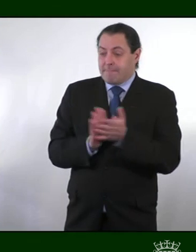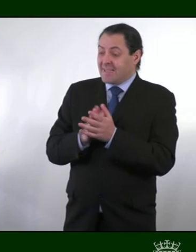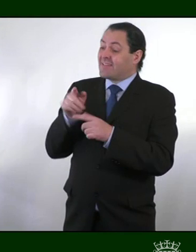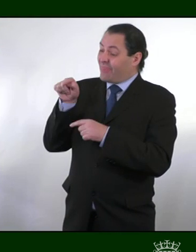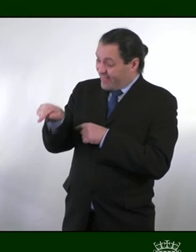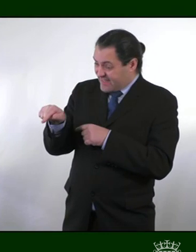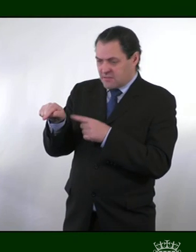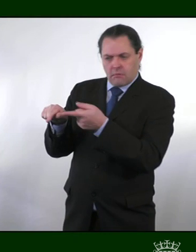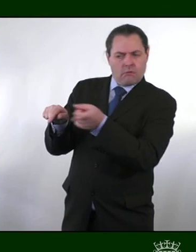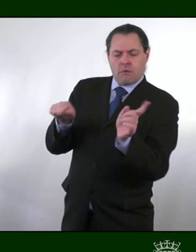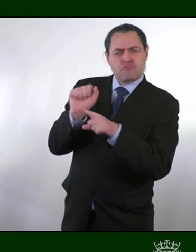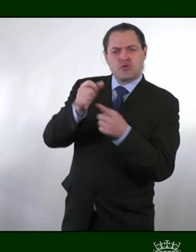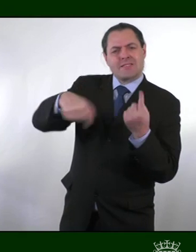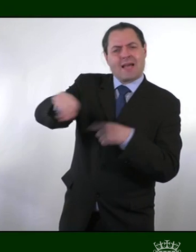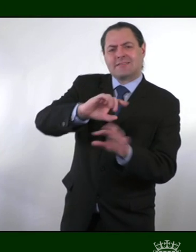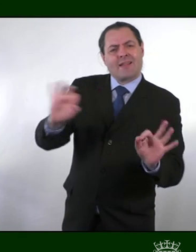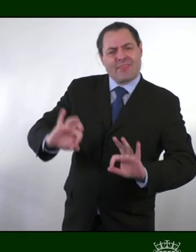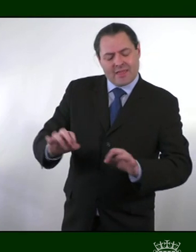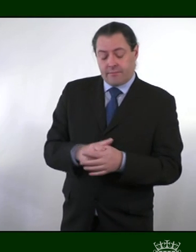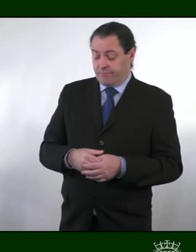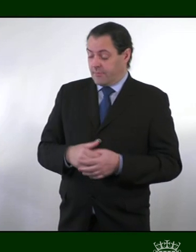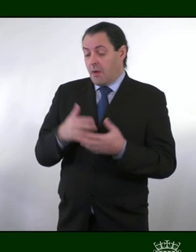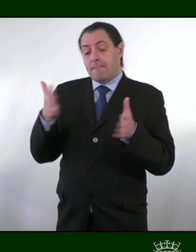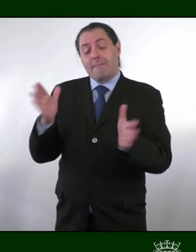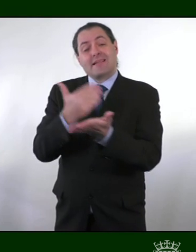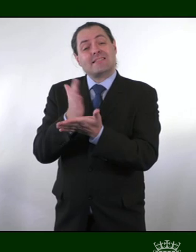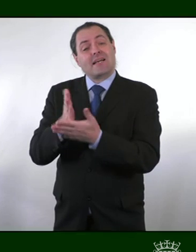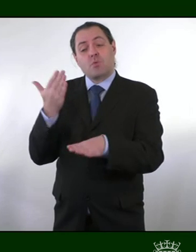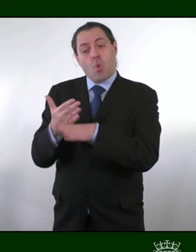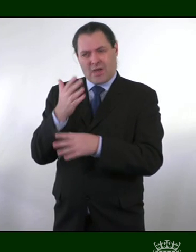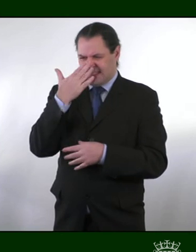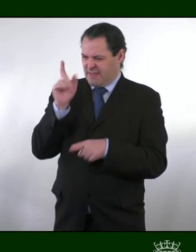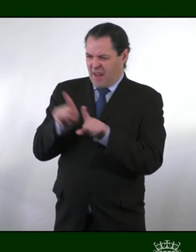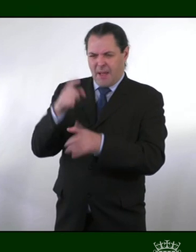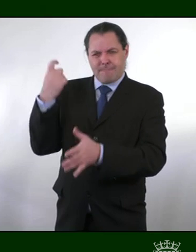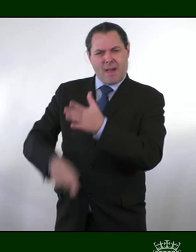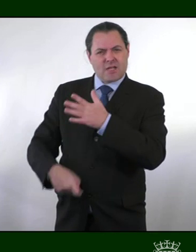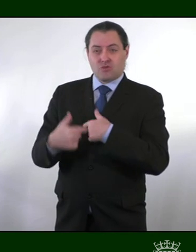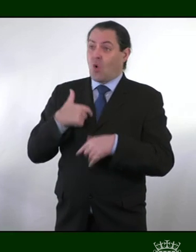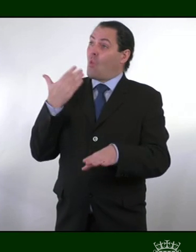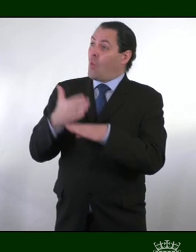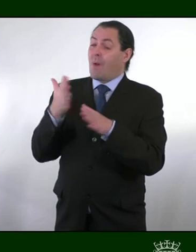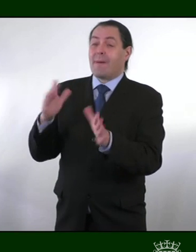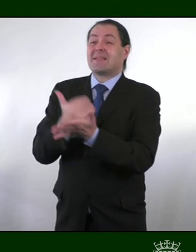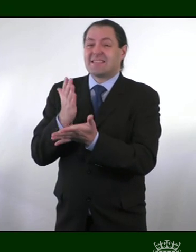We need fair wages, too, for public sector workers. It feels like the Government are punishing people for working in the public sector.